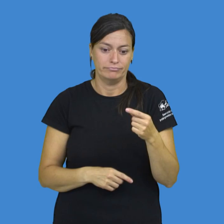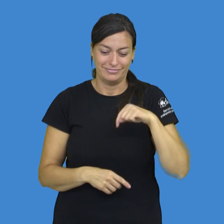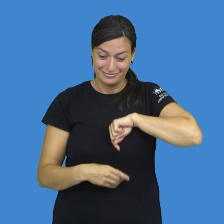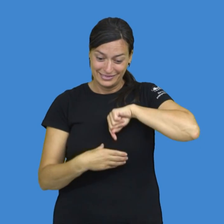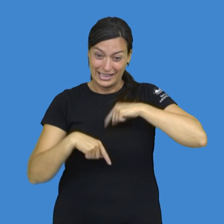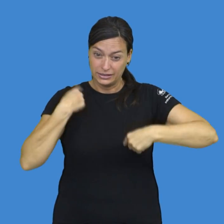sentir